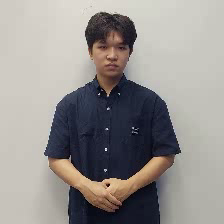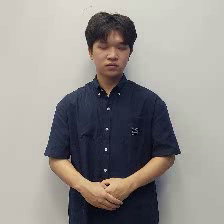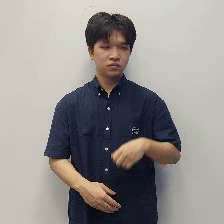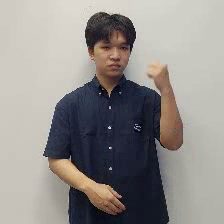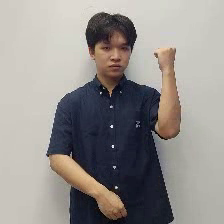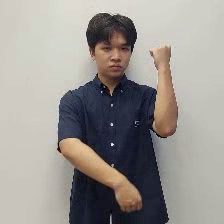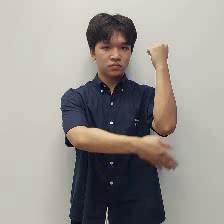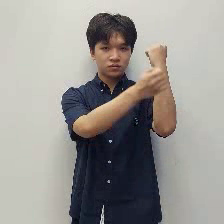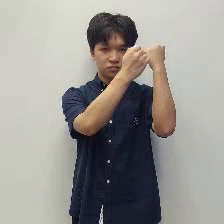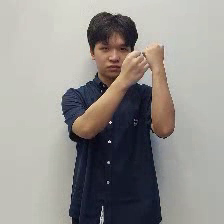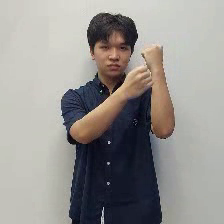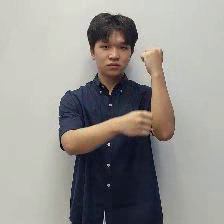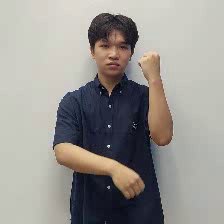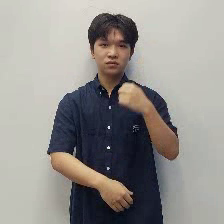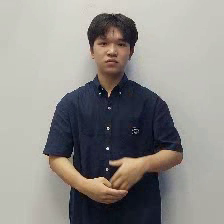Cứu